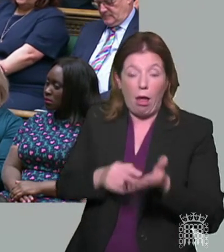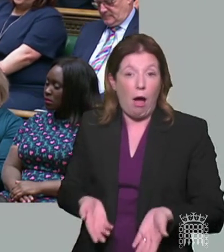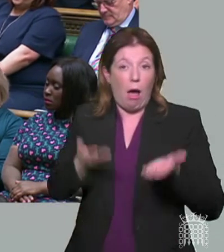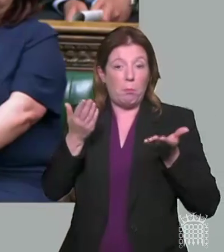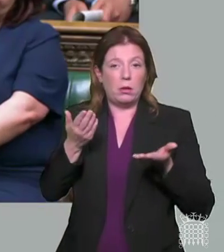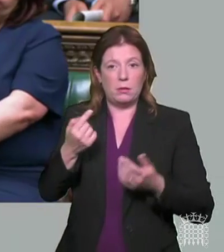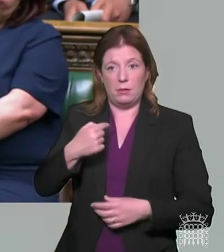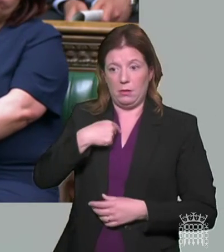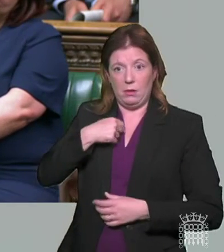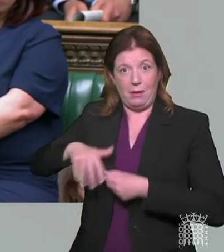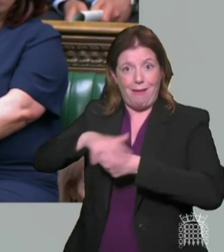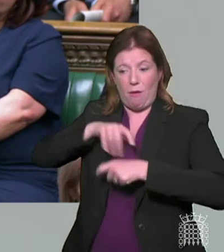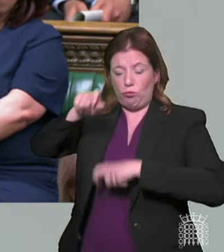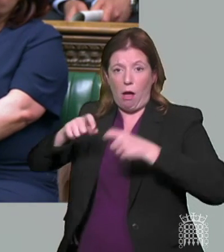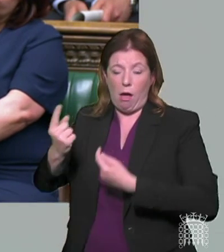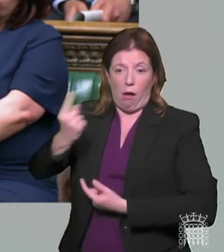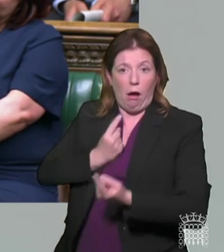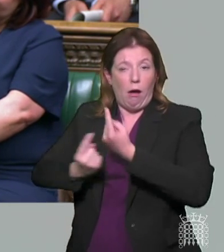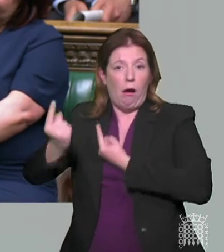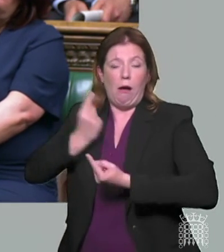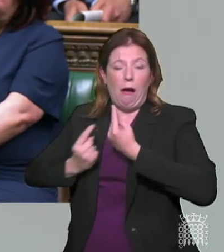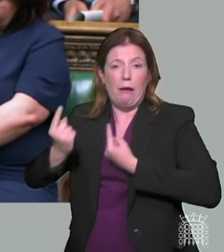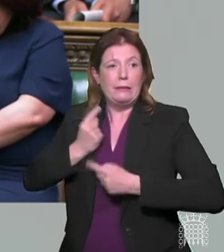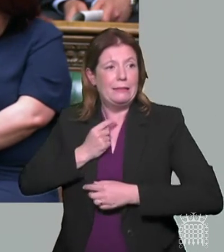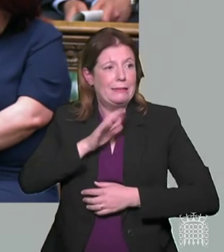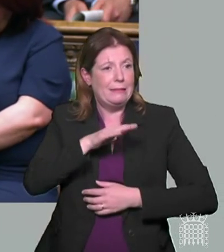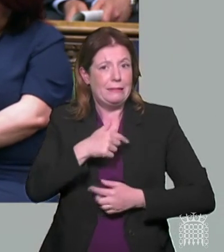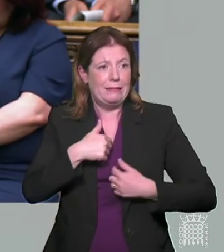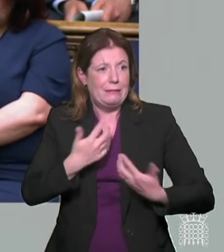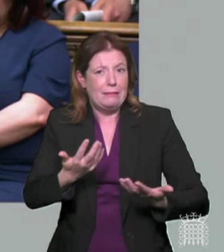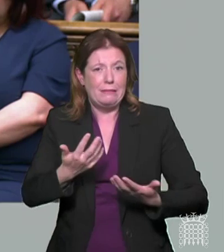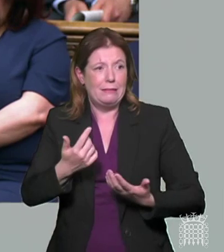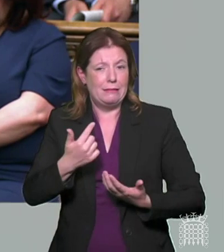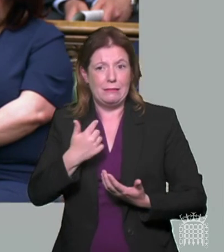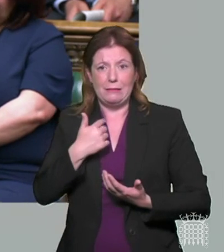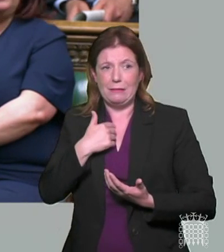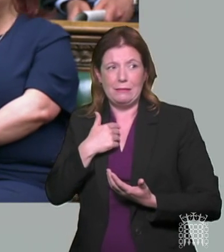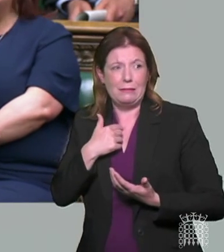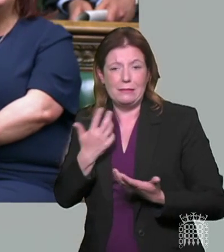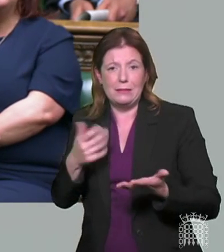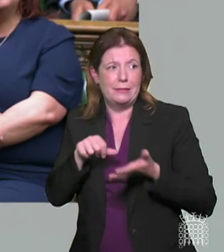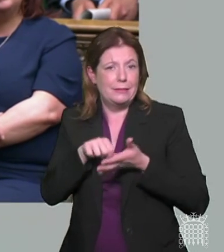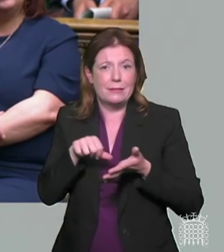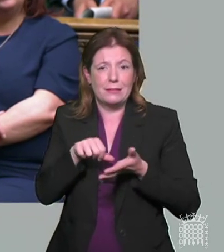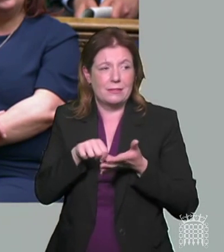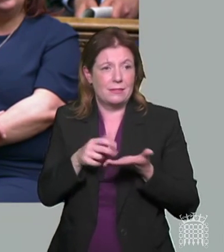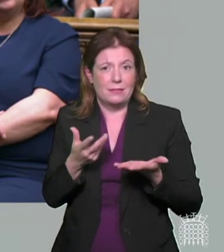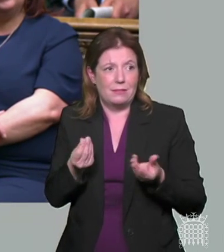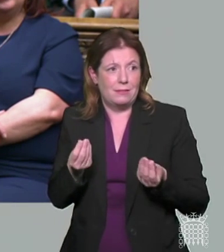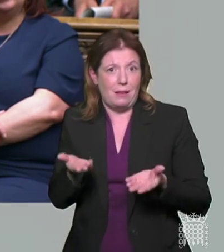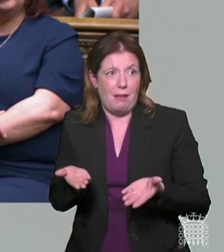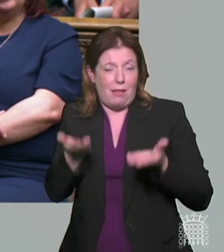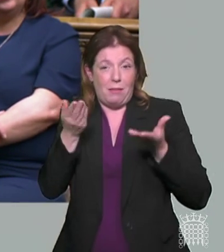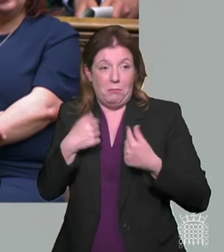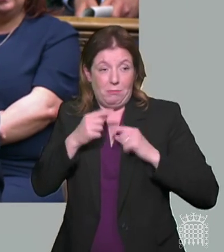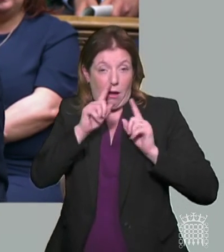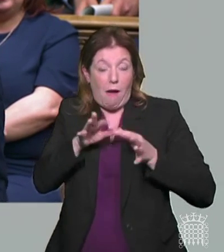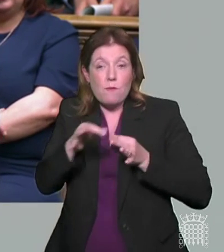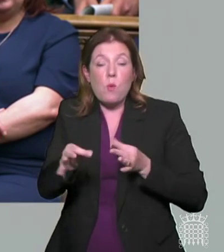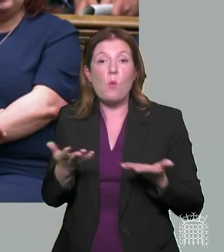Every day, I have more and more constituents coming to me to say they thought the day would never come—things just cost too much.